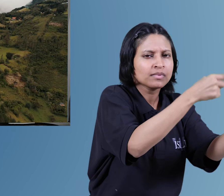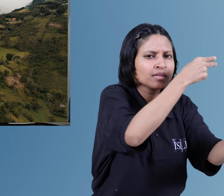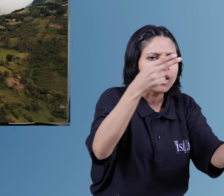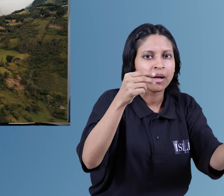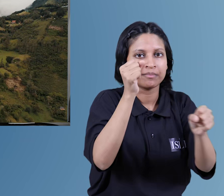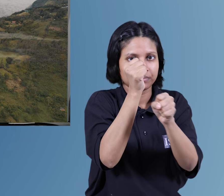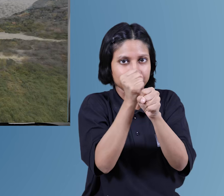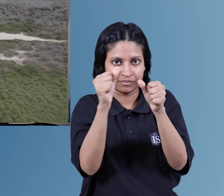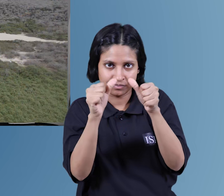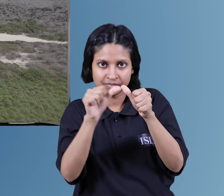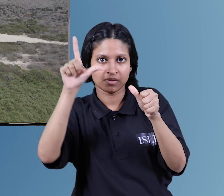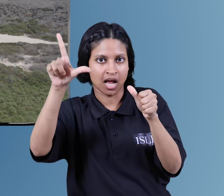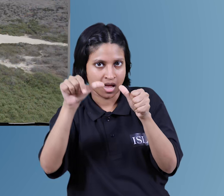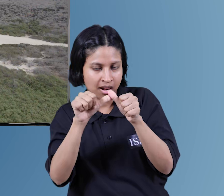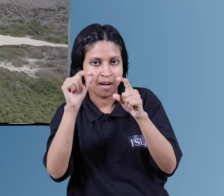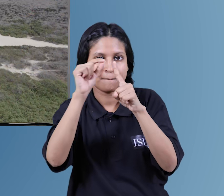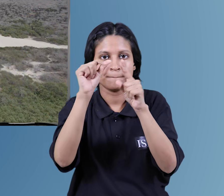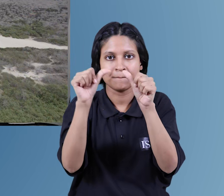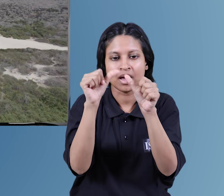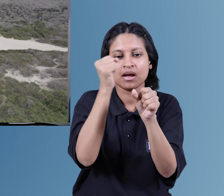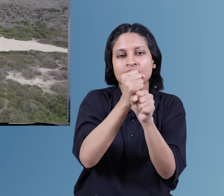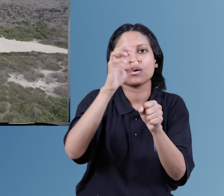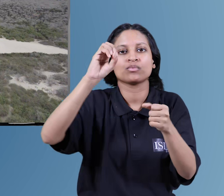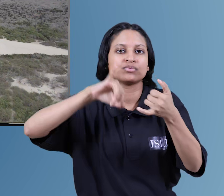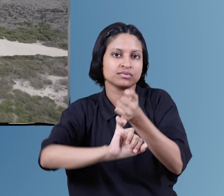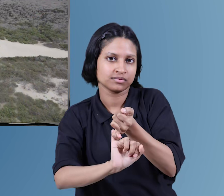and the Galápagos Islands.